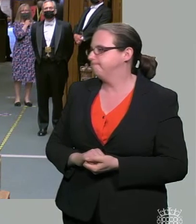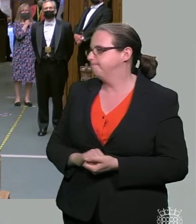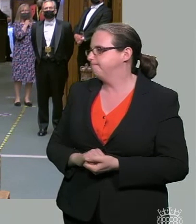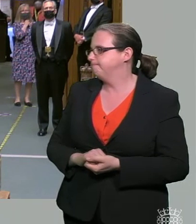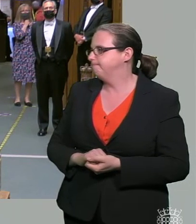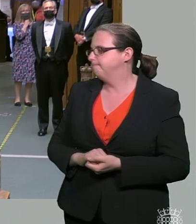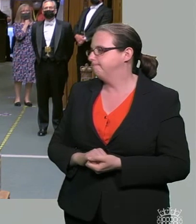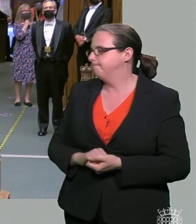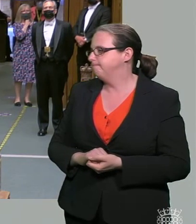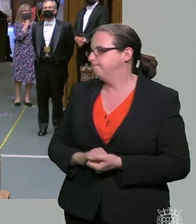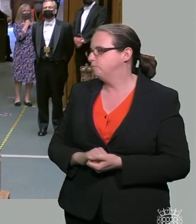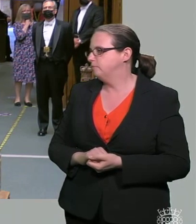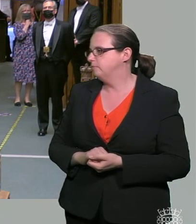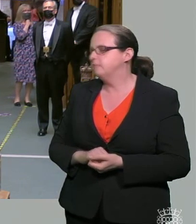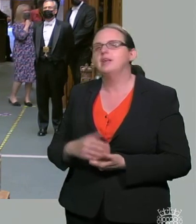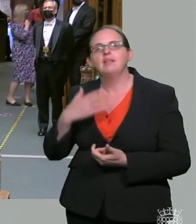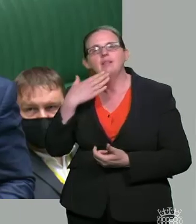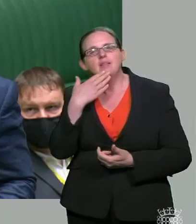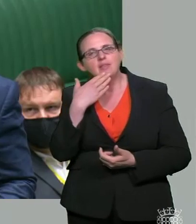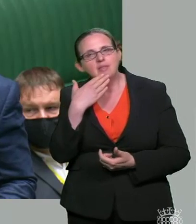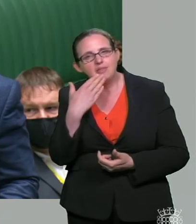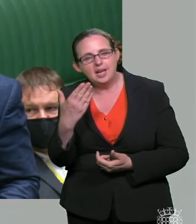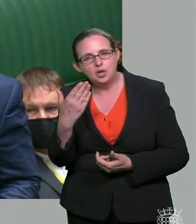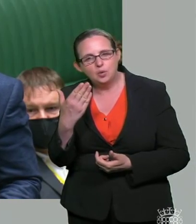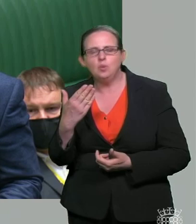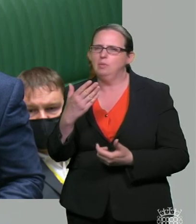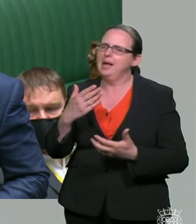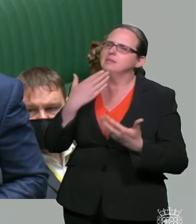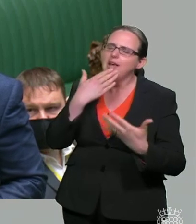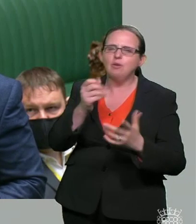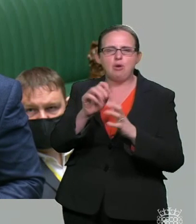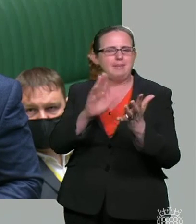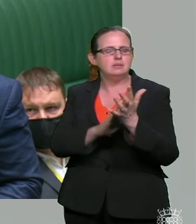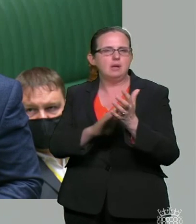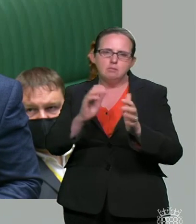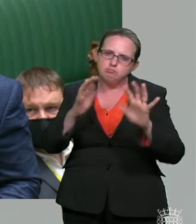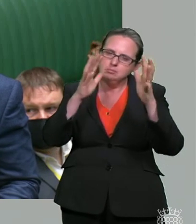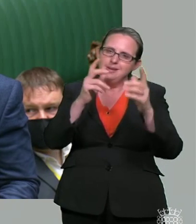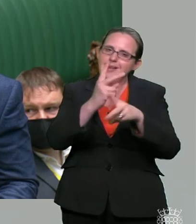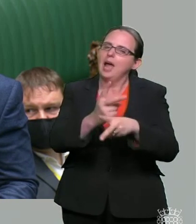I very much echo the comments of the Prime Minister on the lot of unpaid carers.